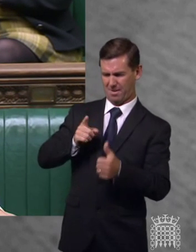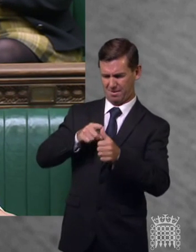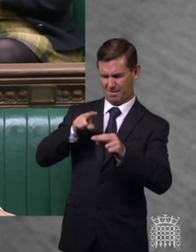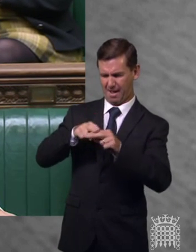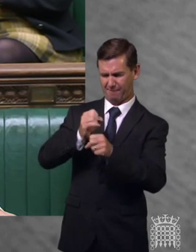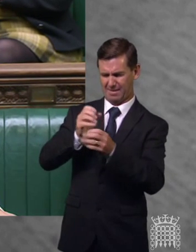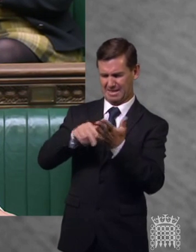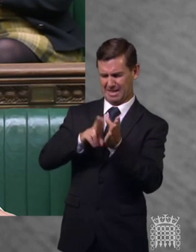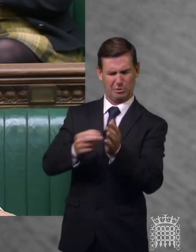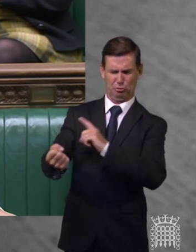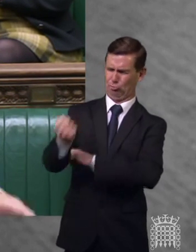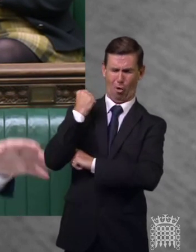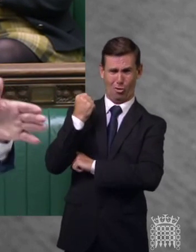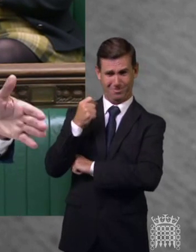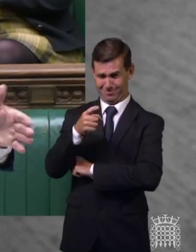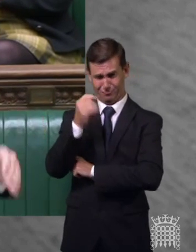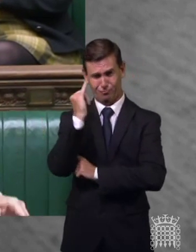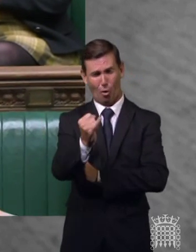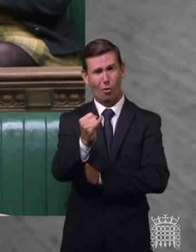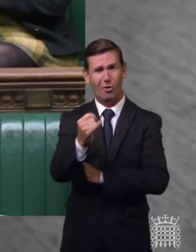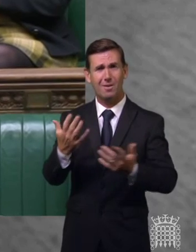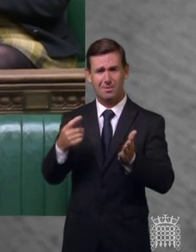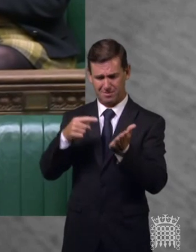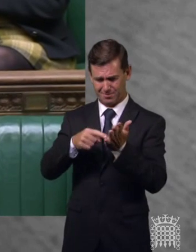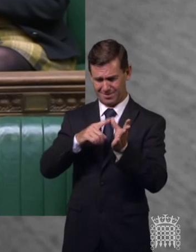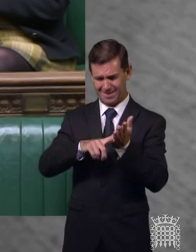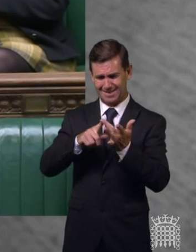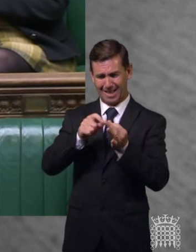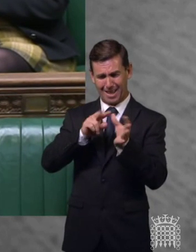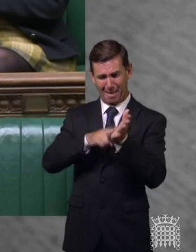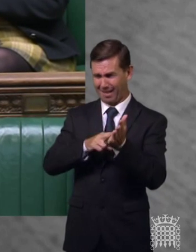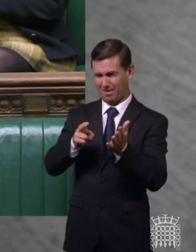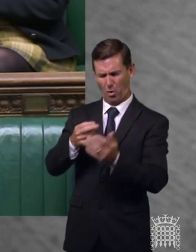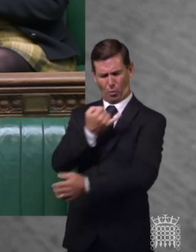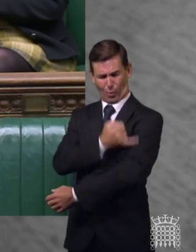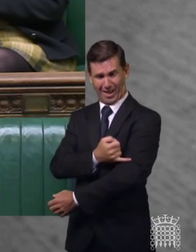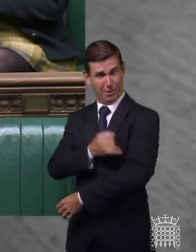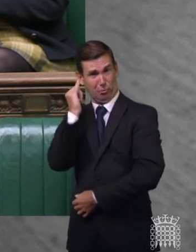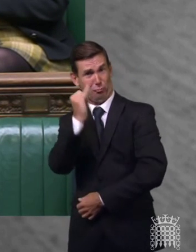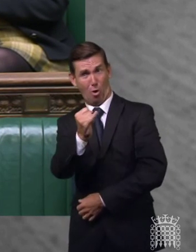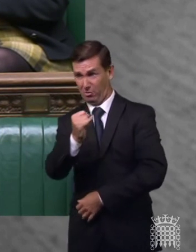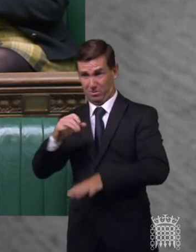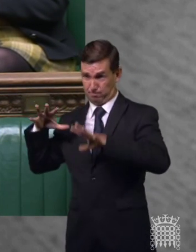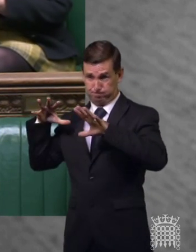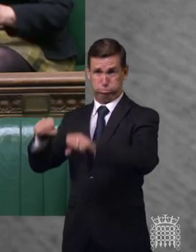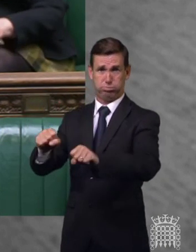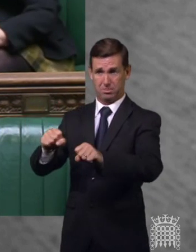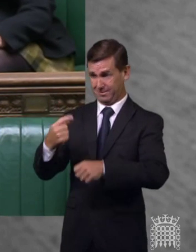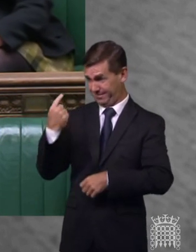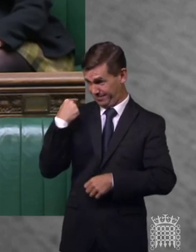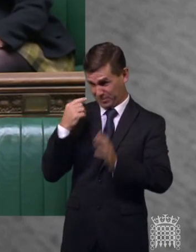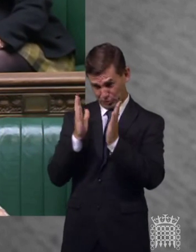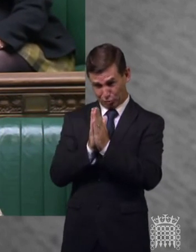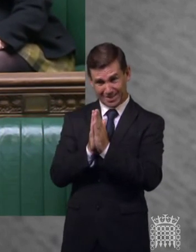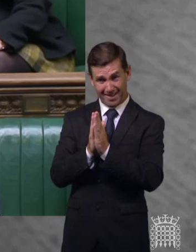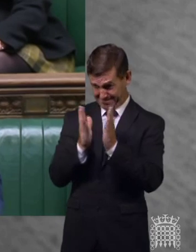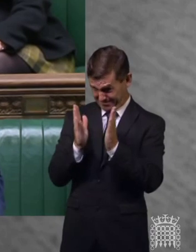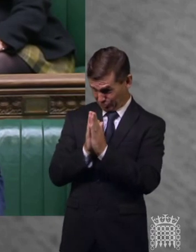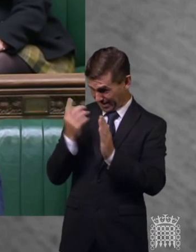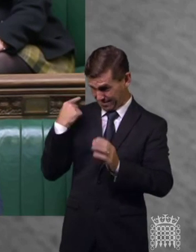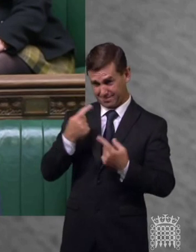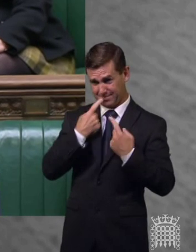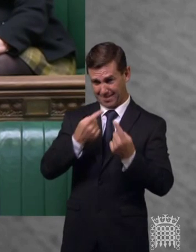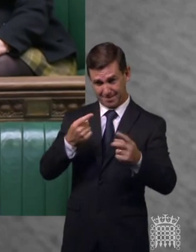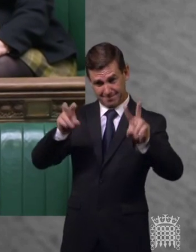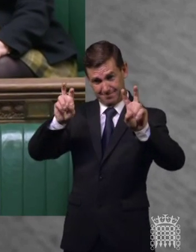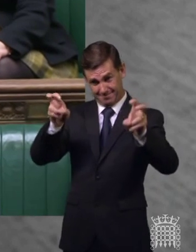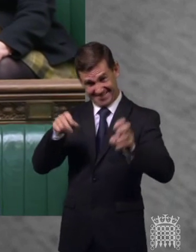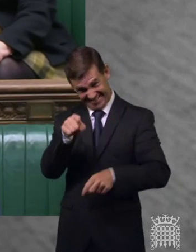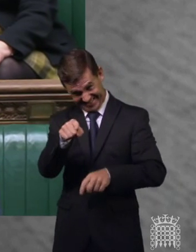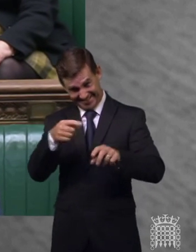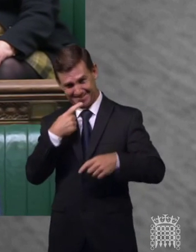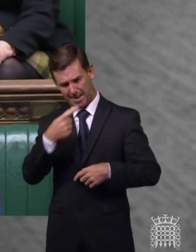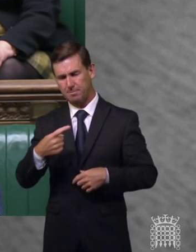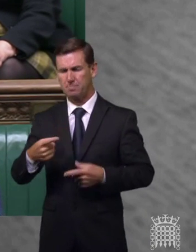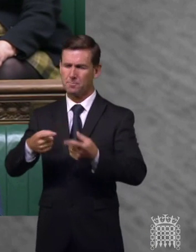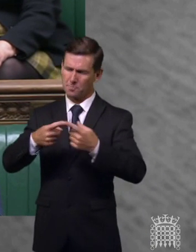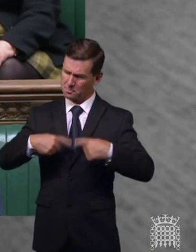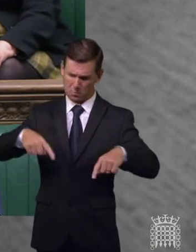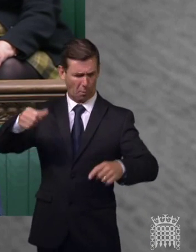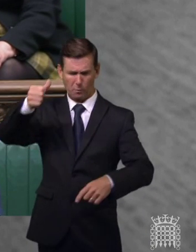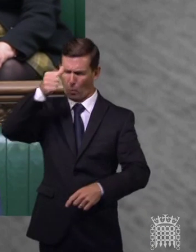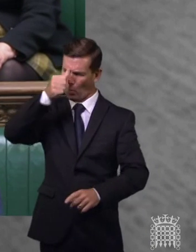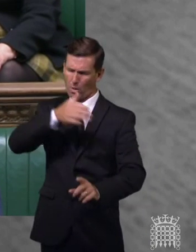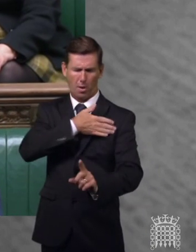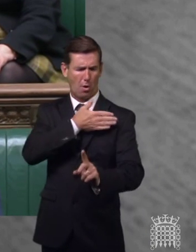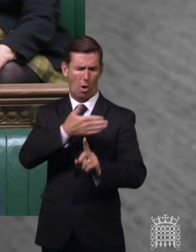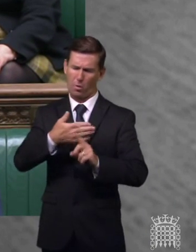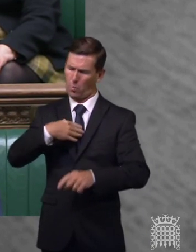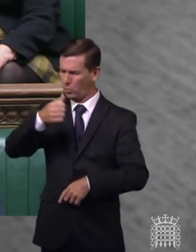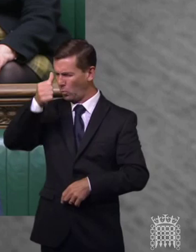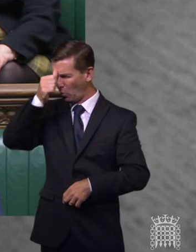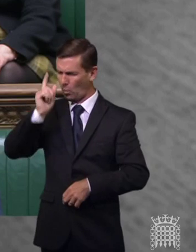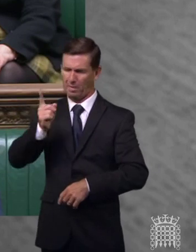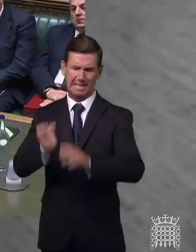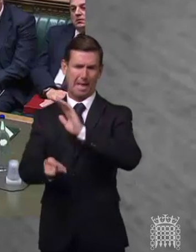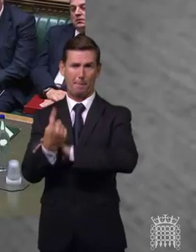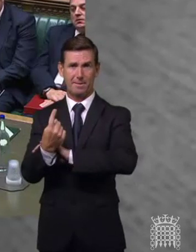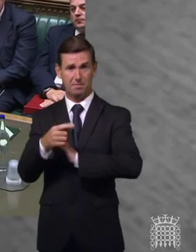The Prime Minister is as guilty as anyone. This Sunday he said: “We’ve known for a long time that this was the way things were going”.